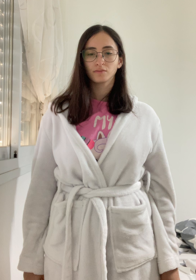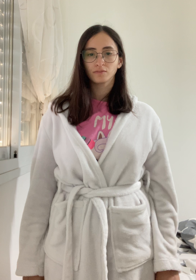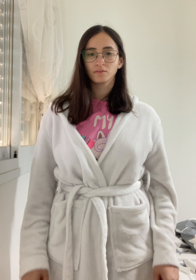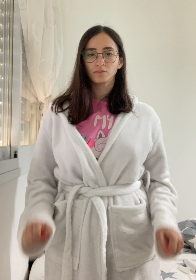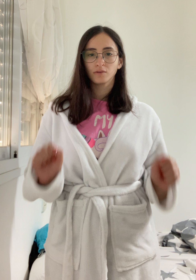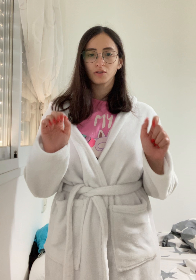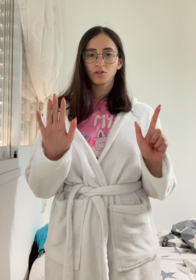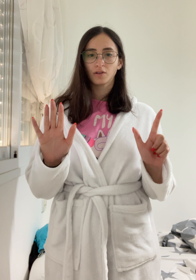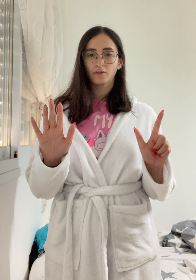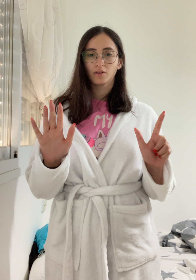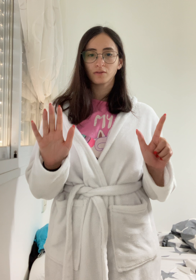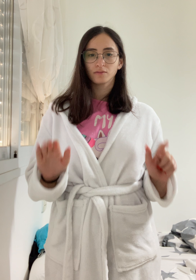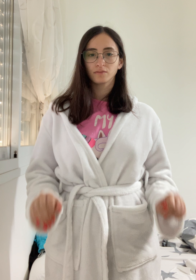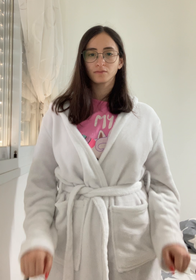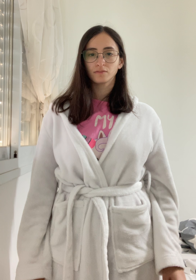שבע